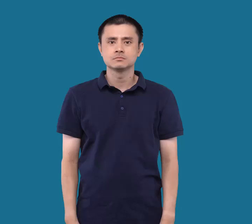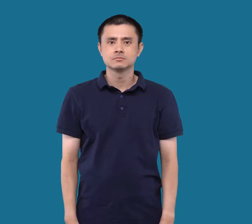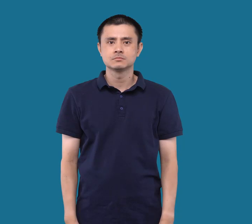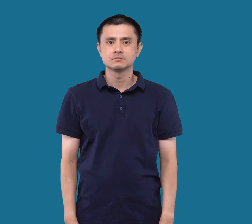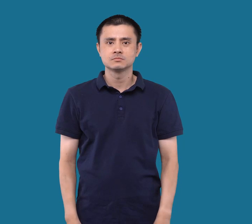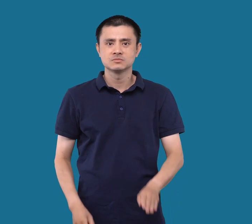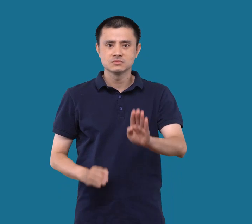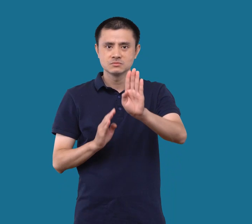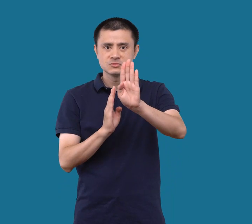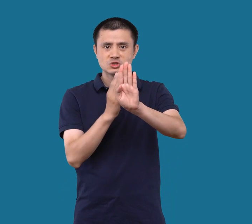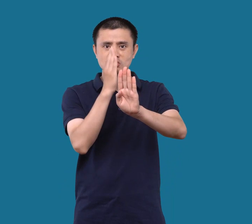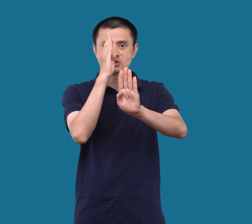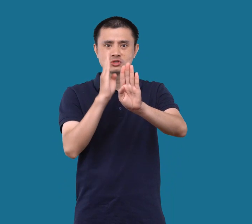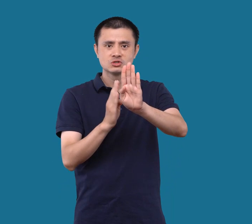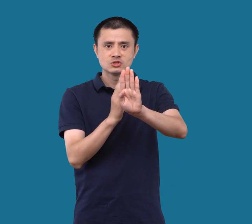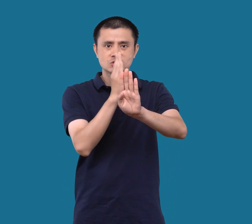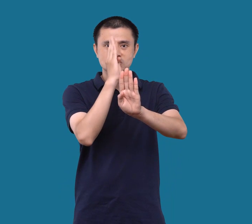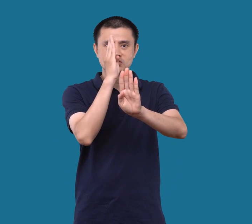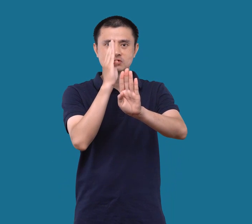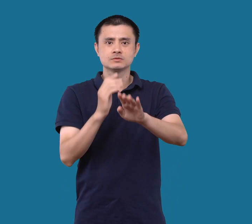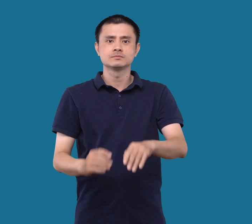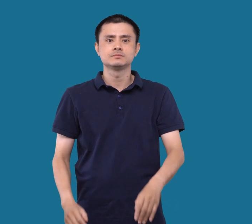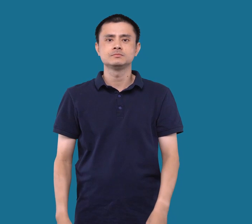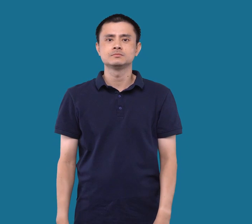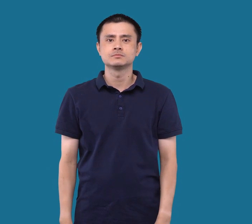cửa kính